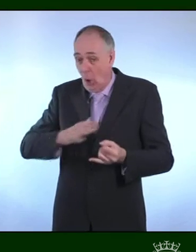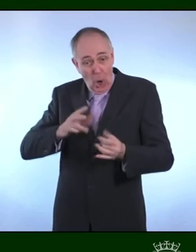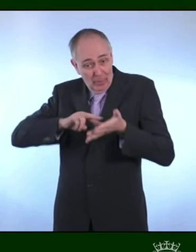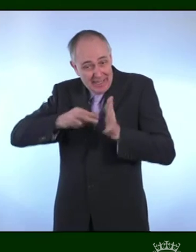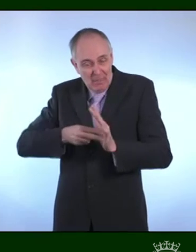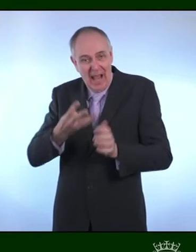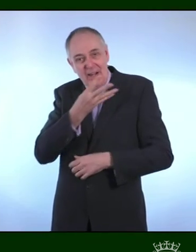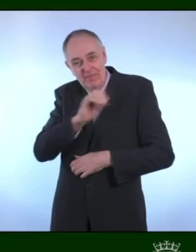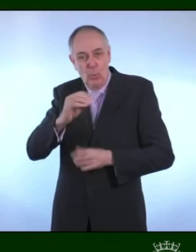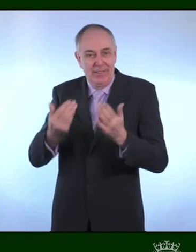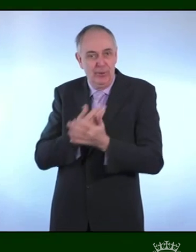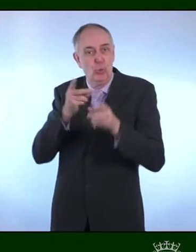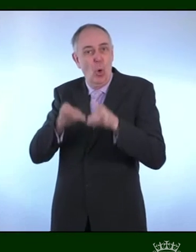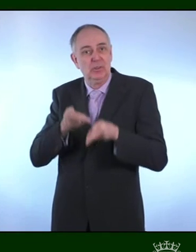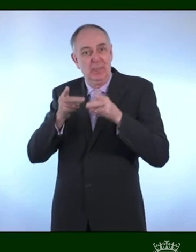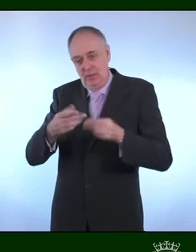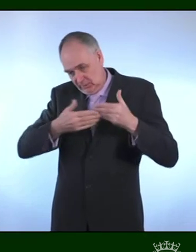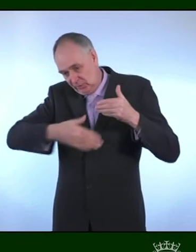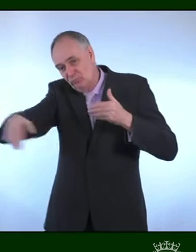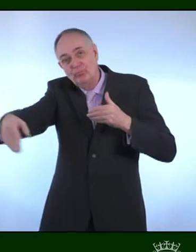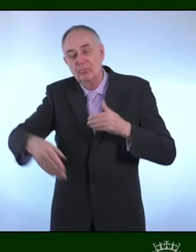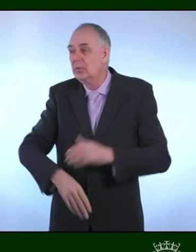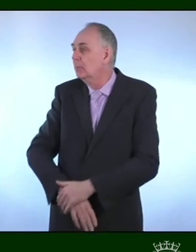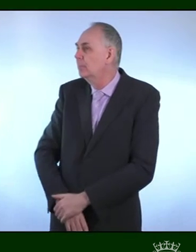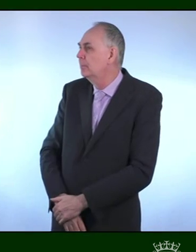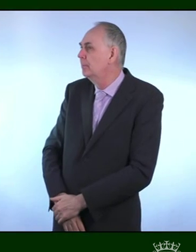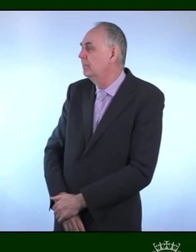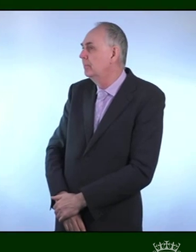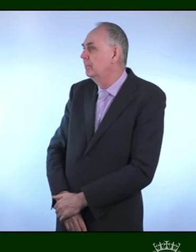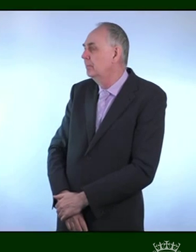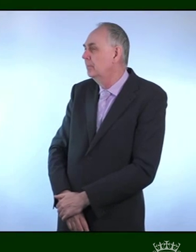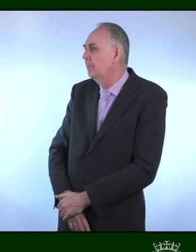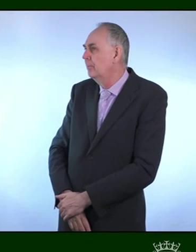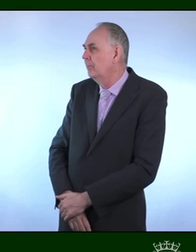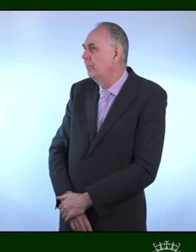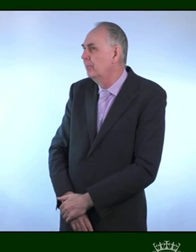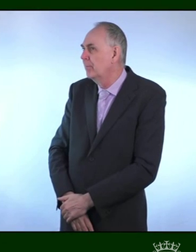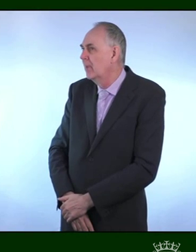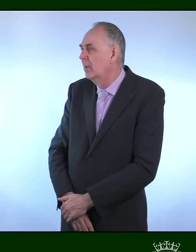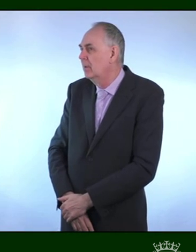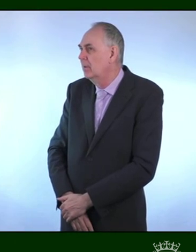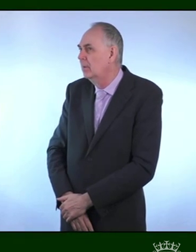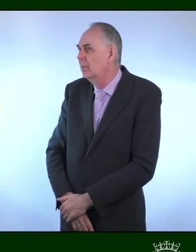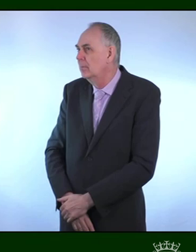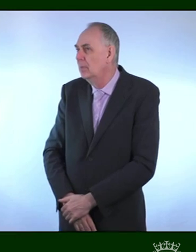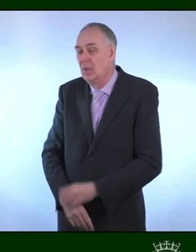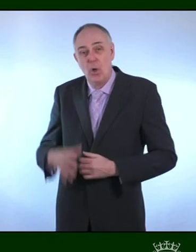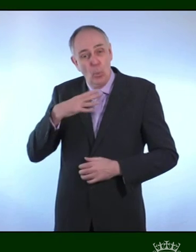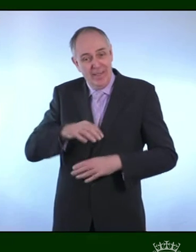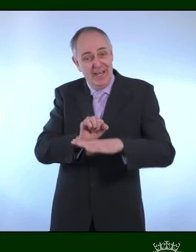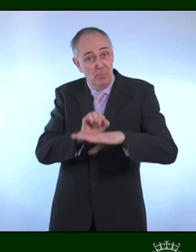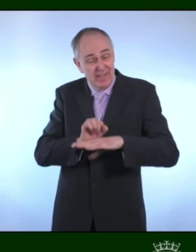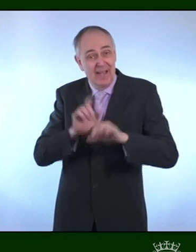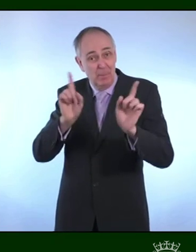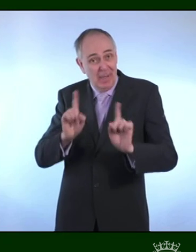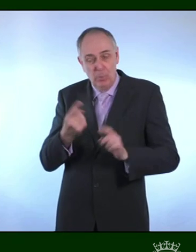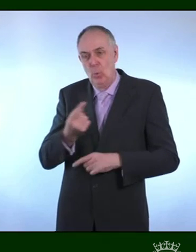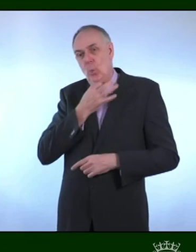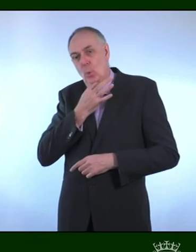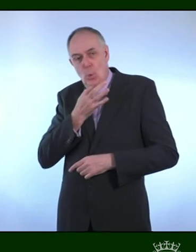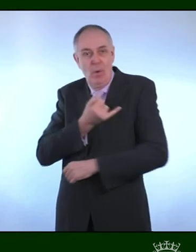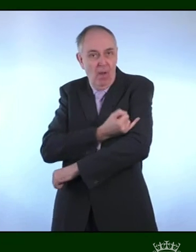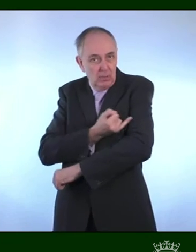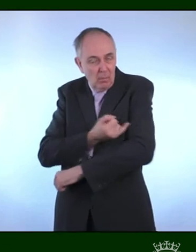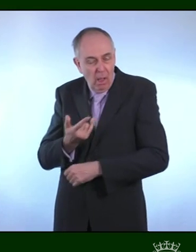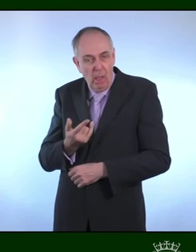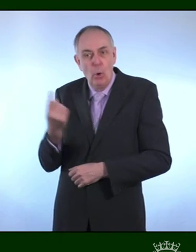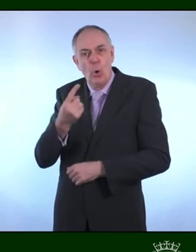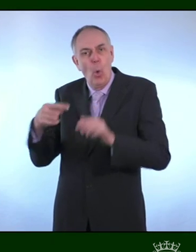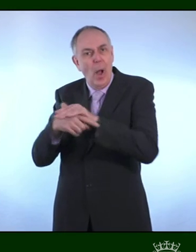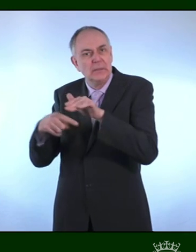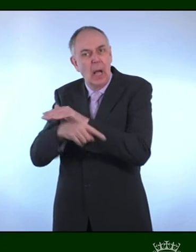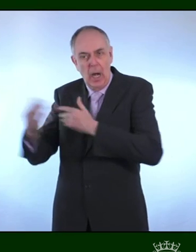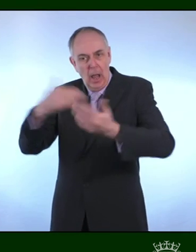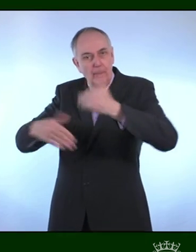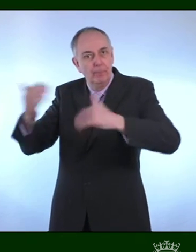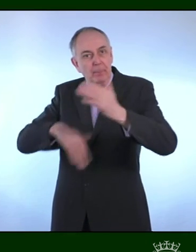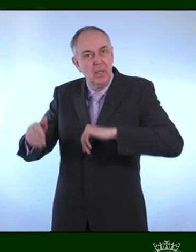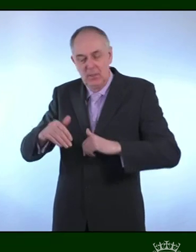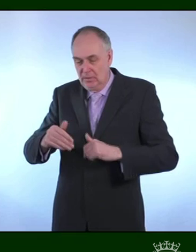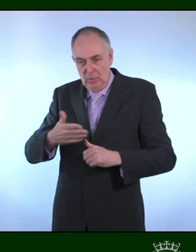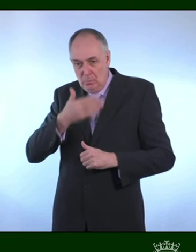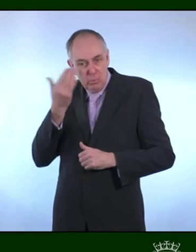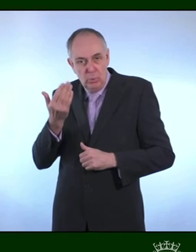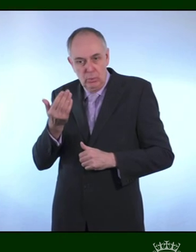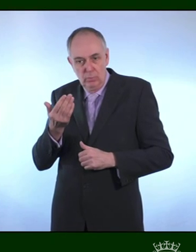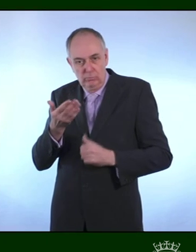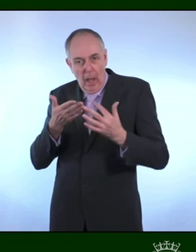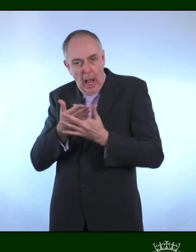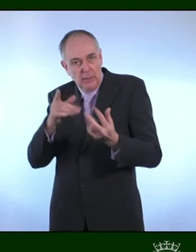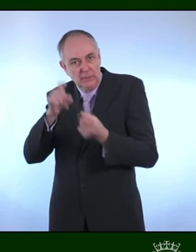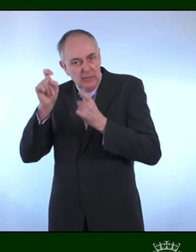Stuart C. McDonald To protect us all from coronavirus, we need to protect the most marginalised, and that includes asylum seekers, those whose asylum claims have been refused and all who are prohibited from accessing public funds by Home Office rules.